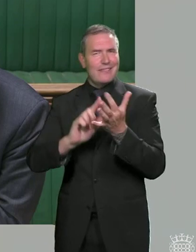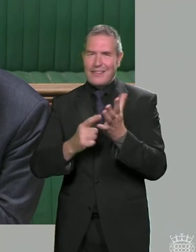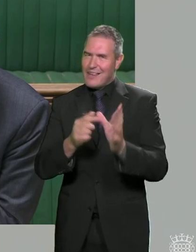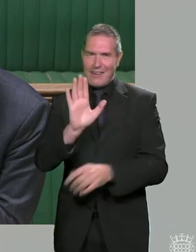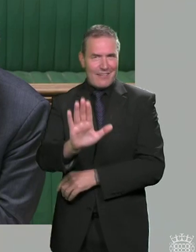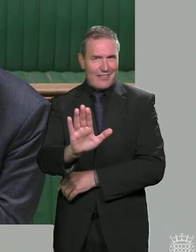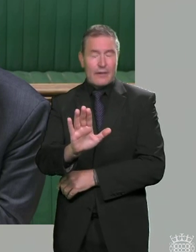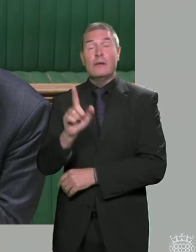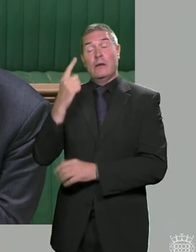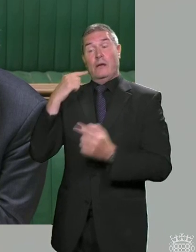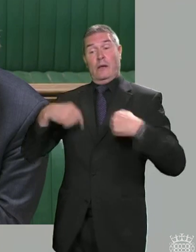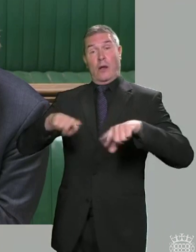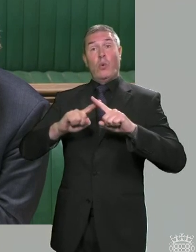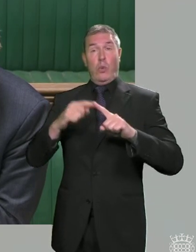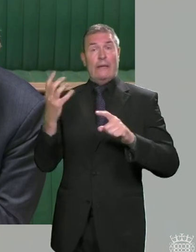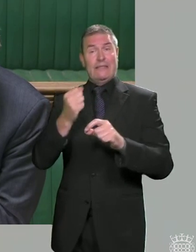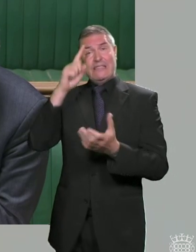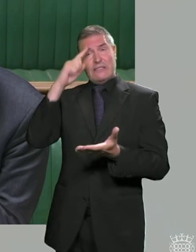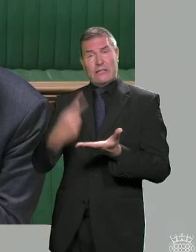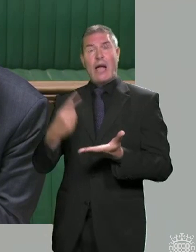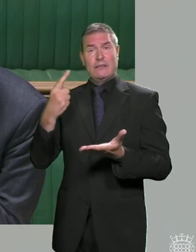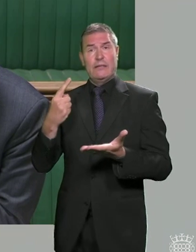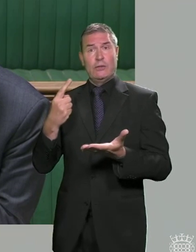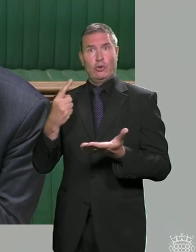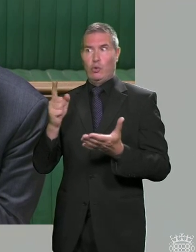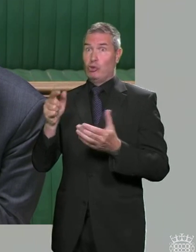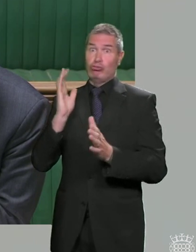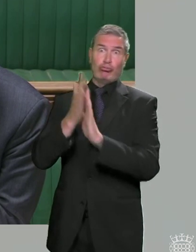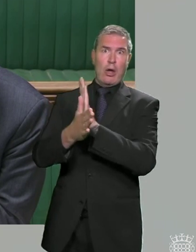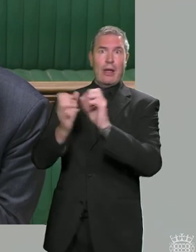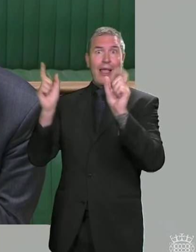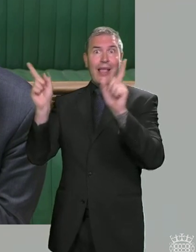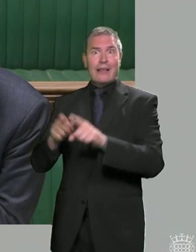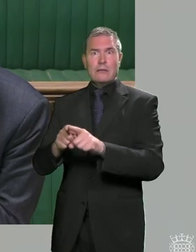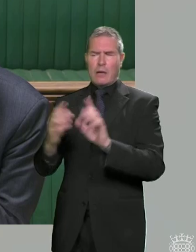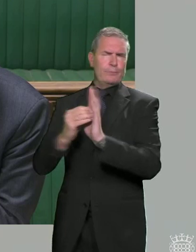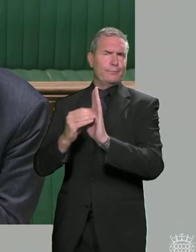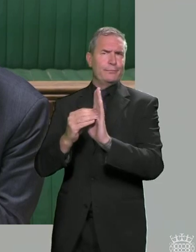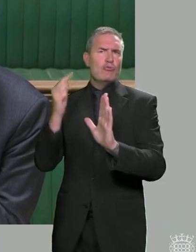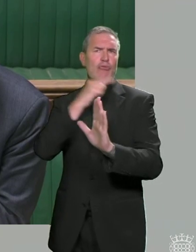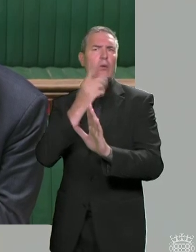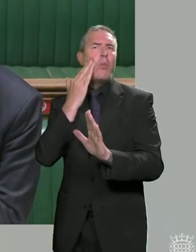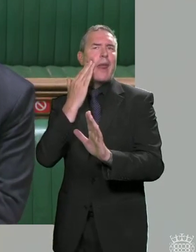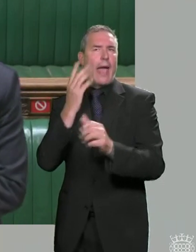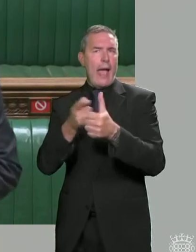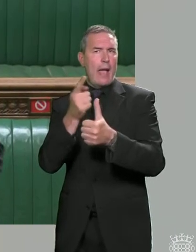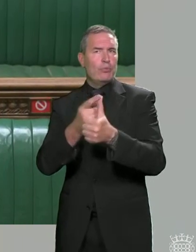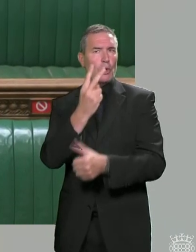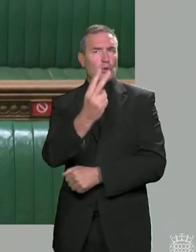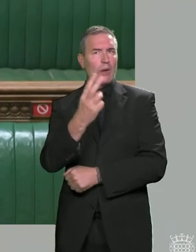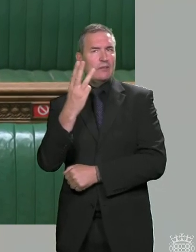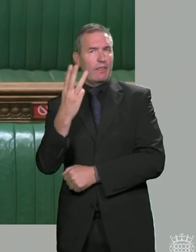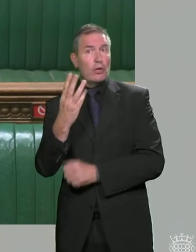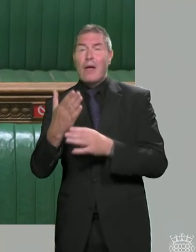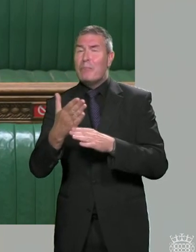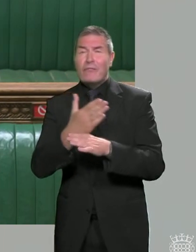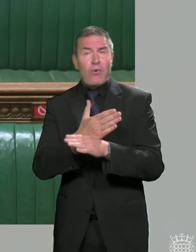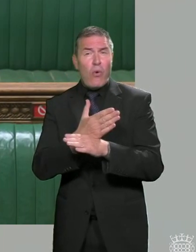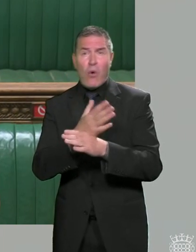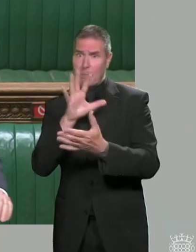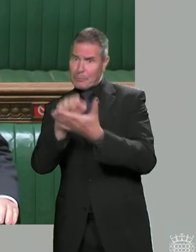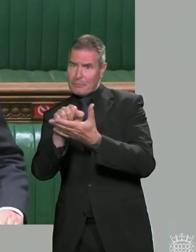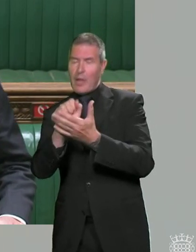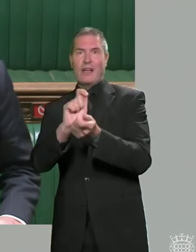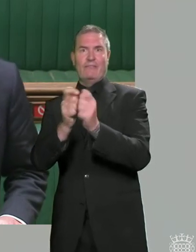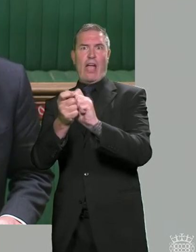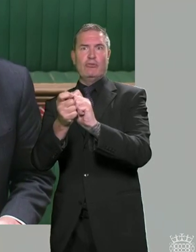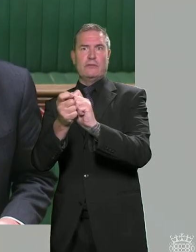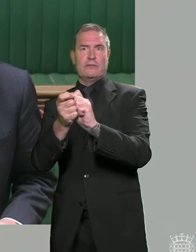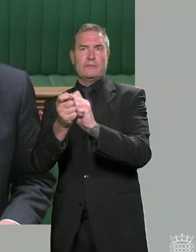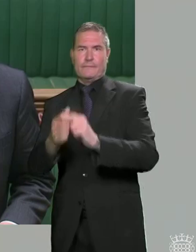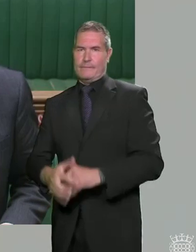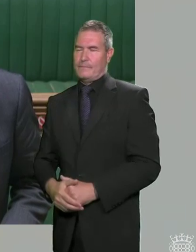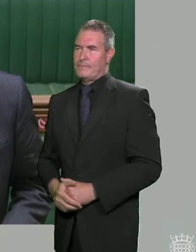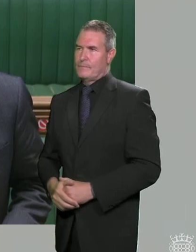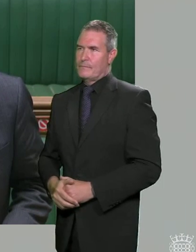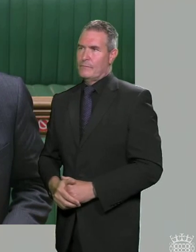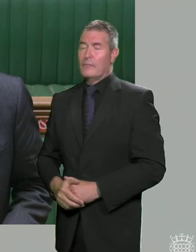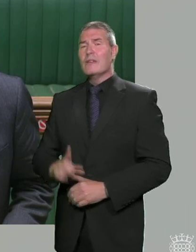We took the most drastic steps possible to put India on the red list on 23 April, before that variant was even identified.